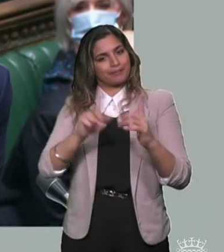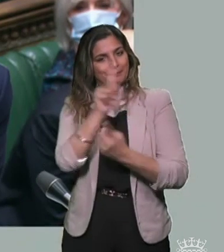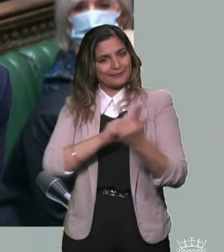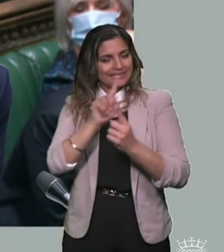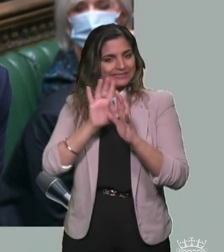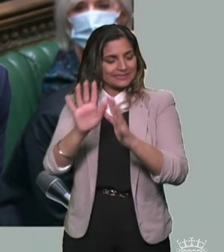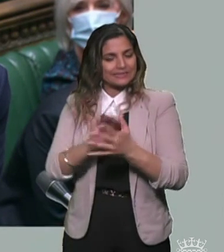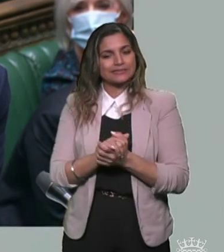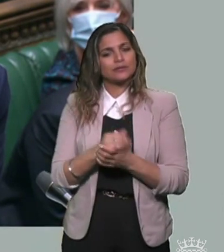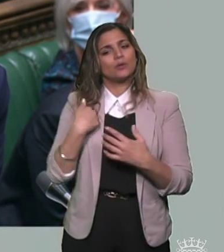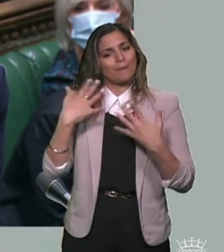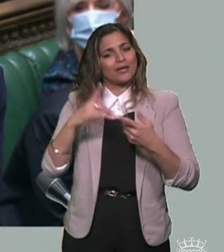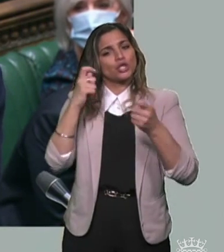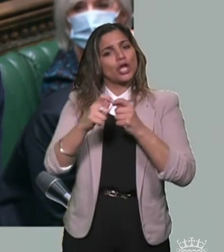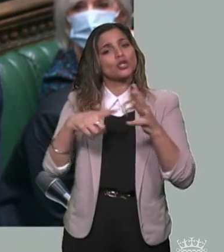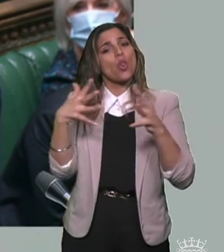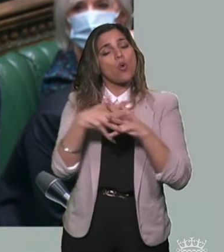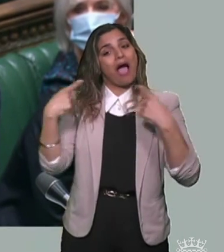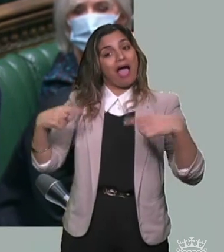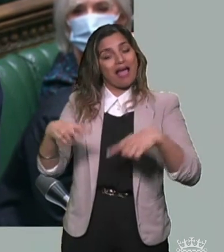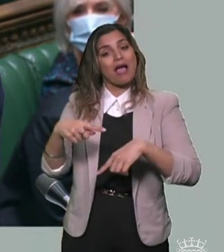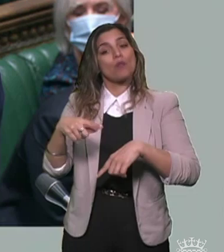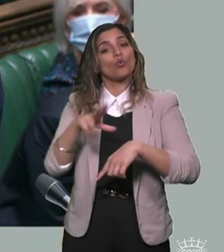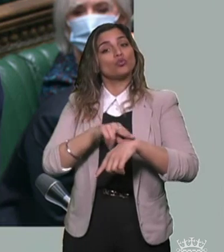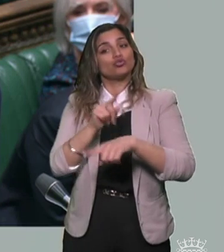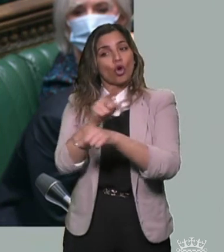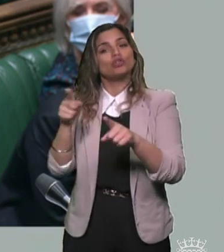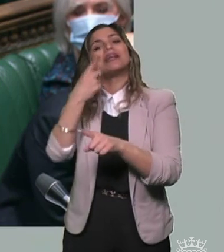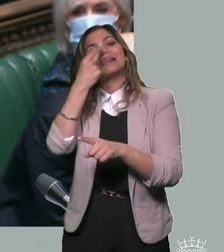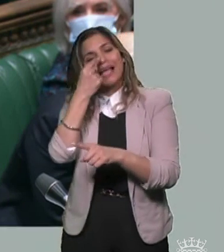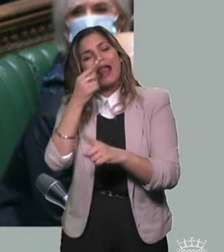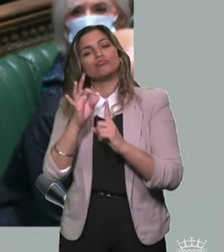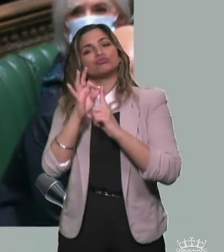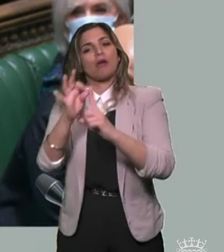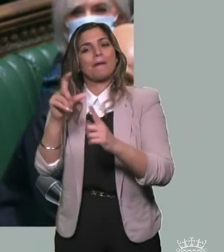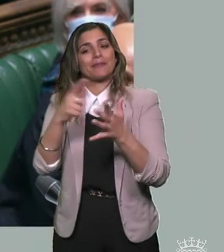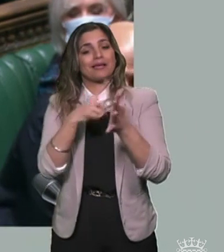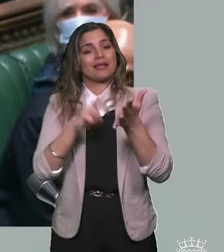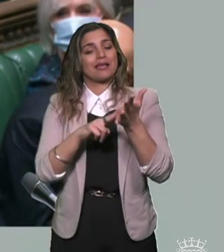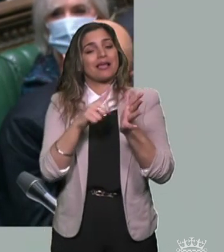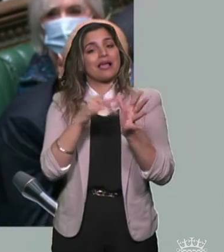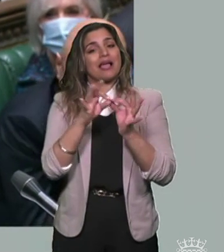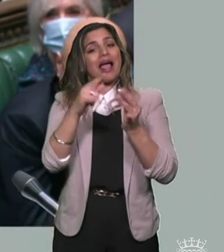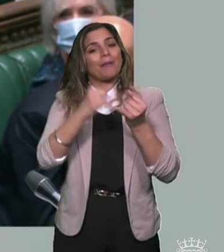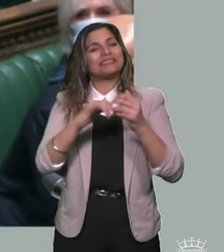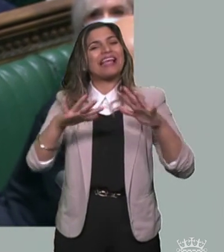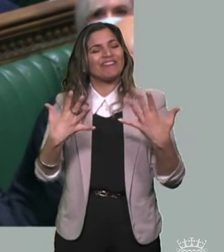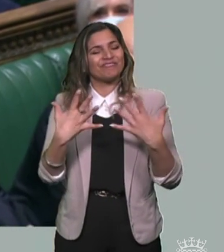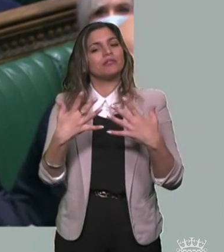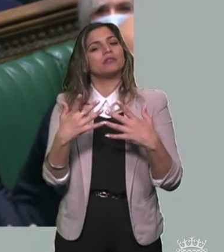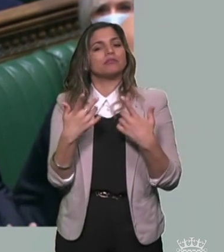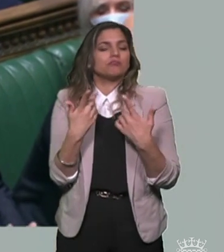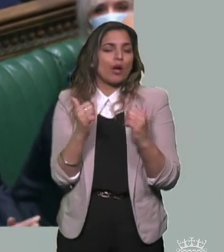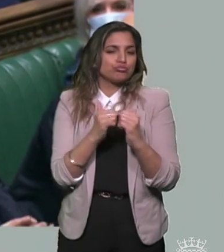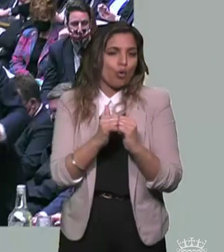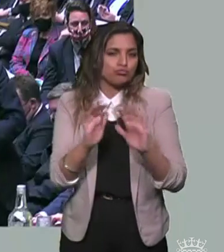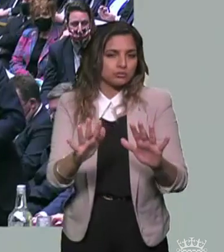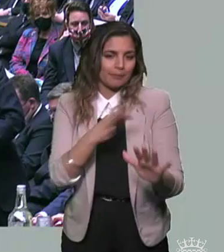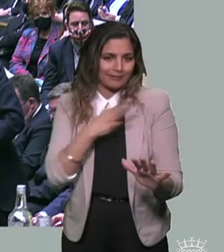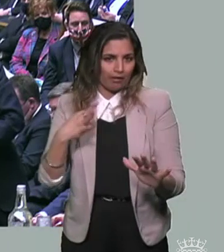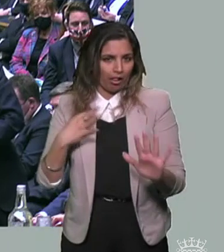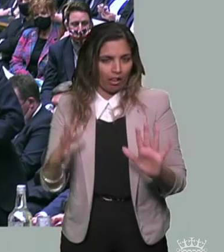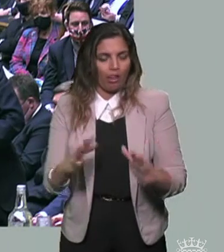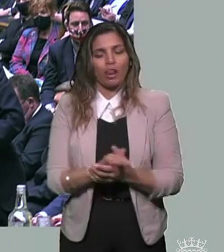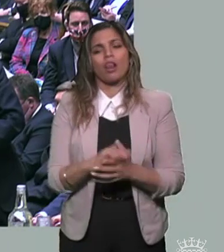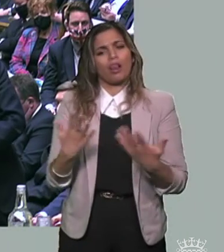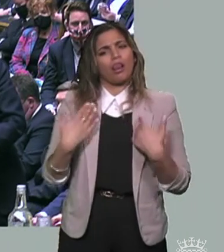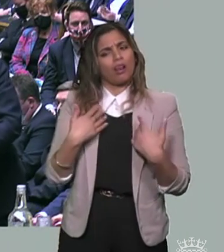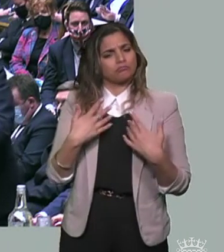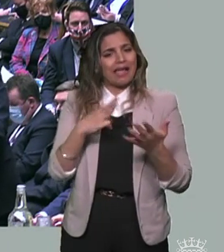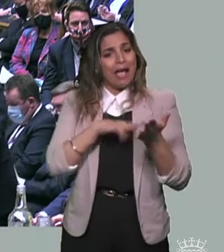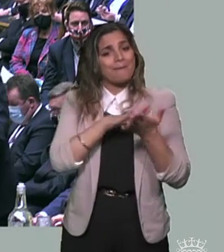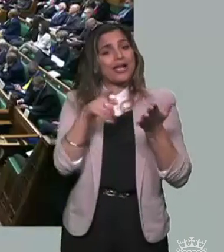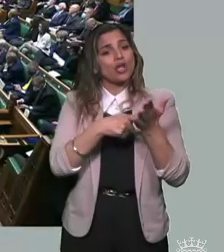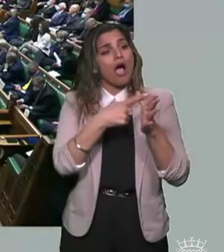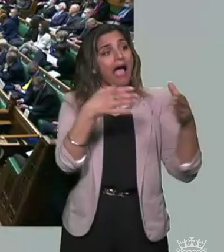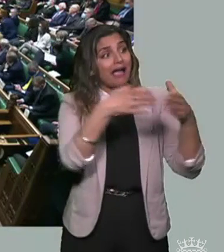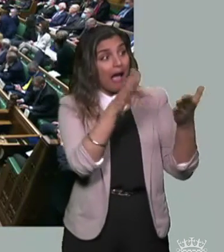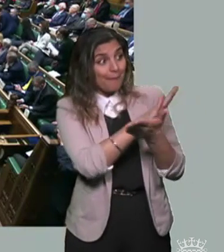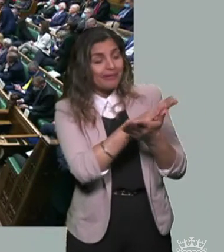We have already changed the law to allow doctors to prescribe cannabis products where clinically appropriate, but we are very keen to support this, provided that the Medicines and Healthcare products Regulatory Agency is happy as well.